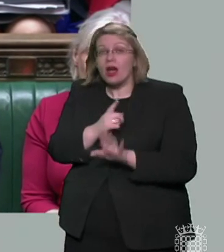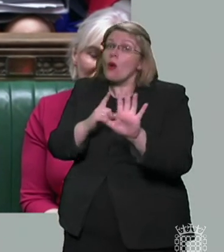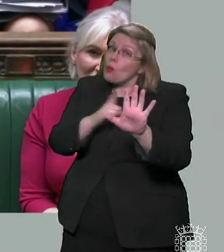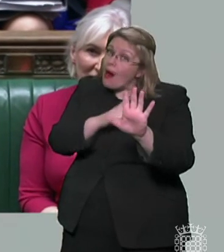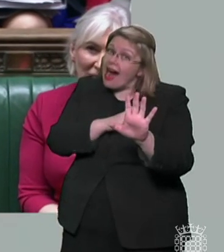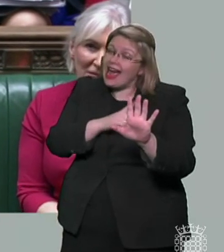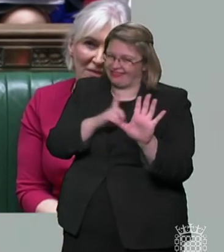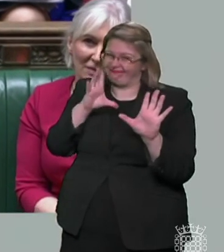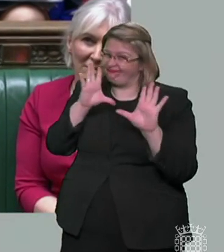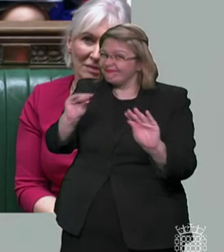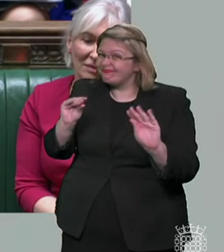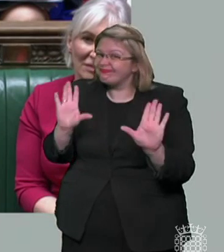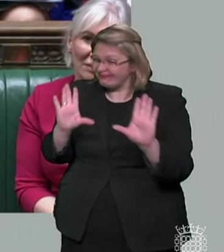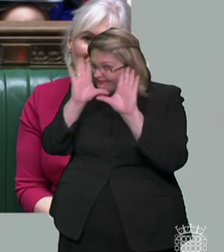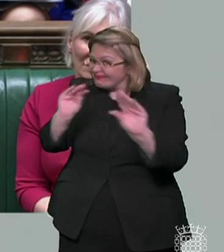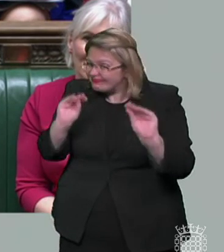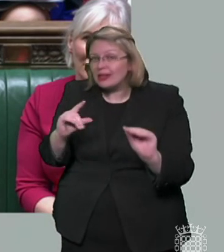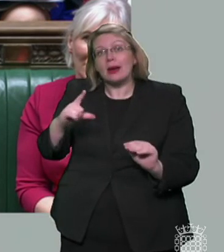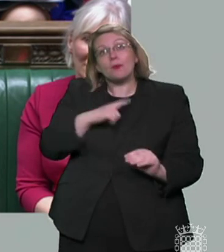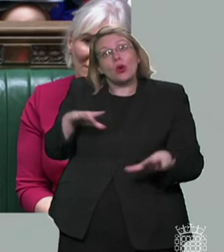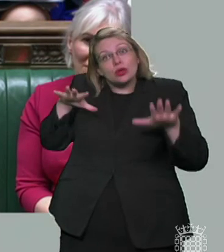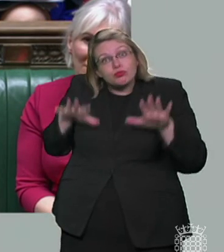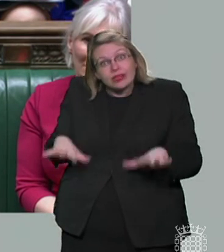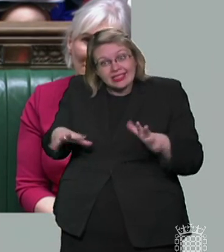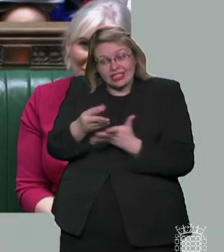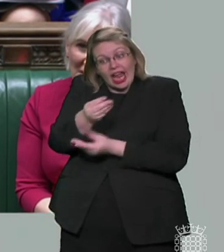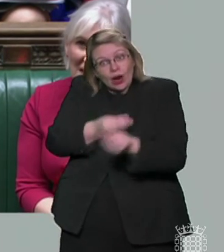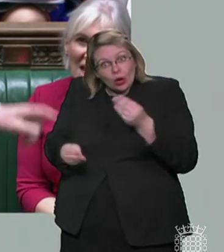I will tell you why, Mr Speaker: it is because we have the fastest growth in the G7.